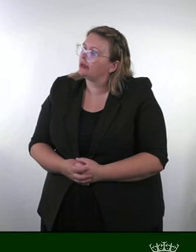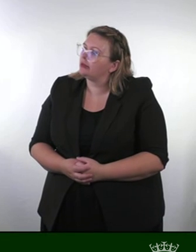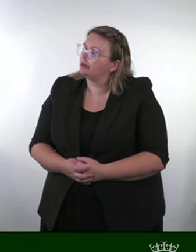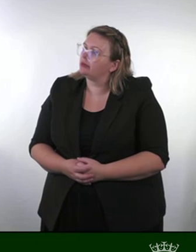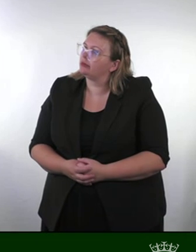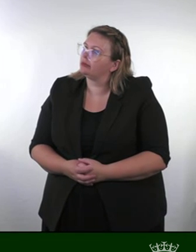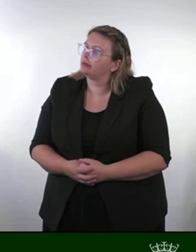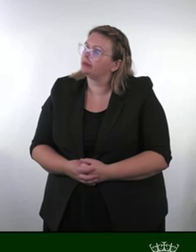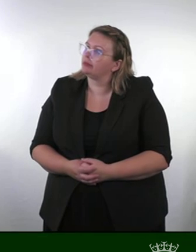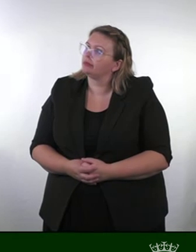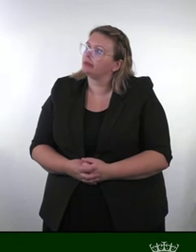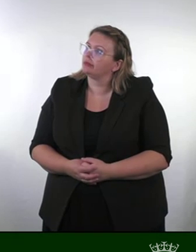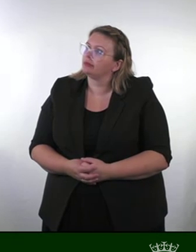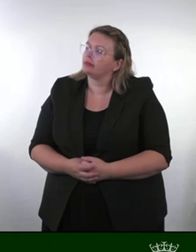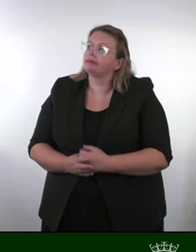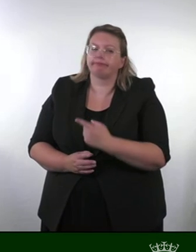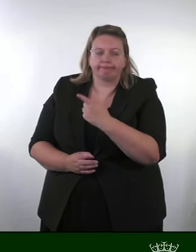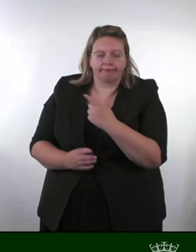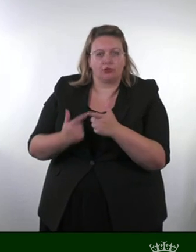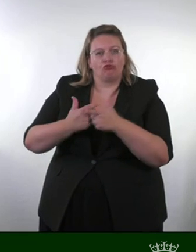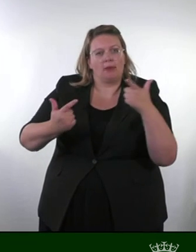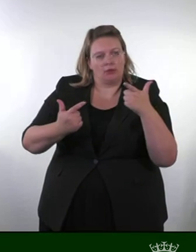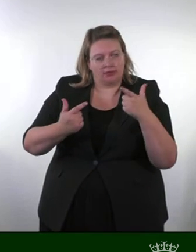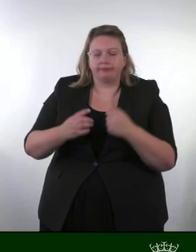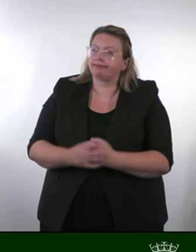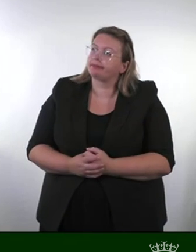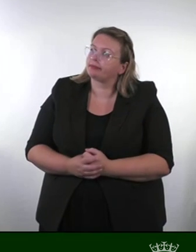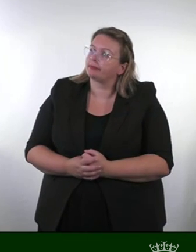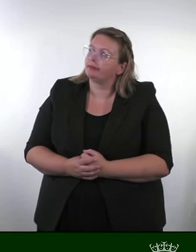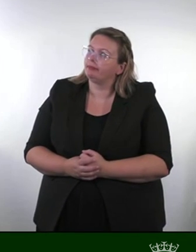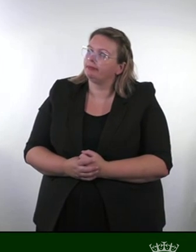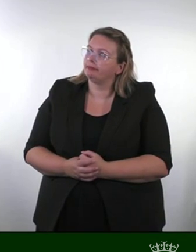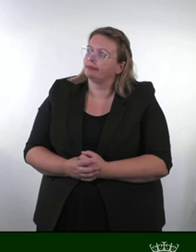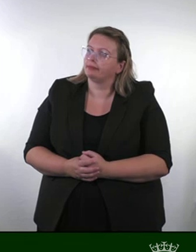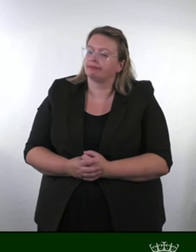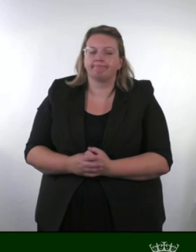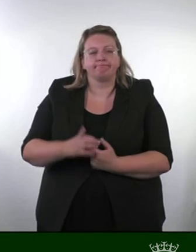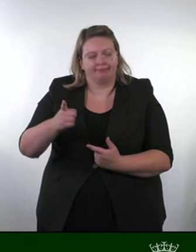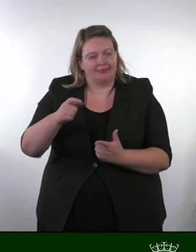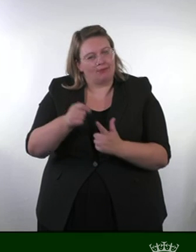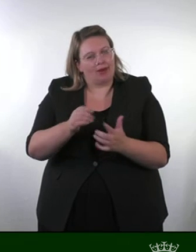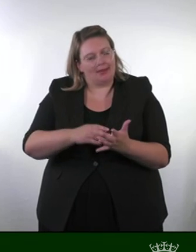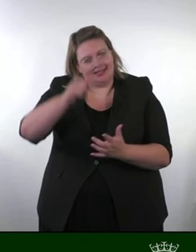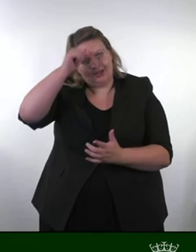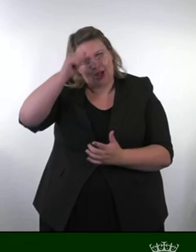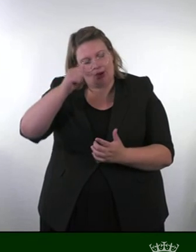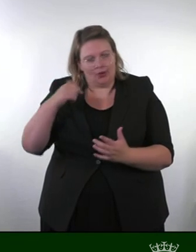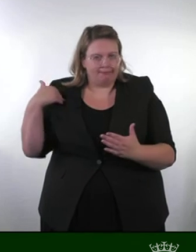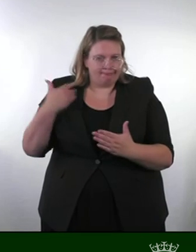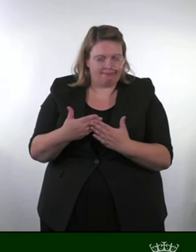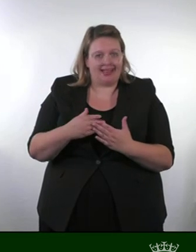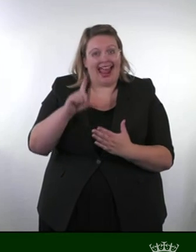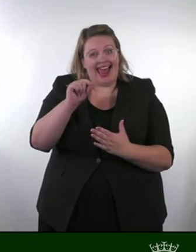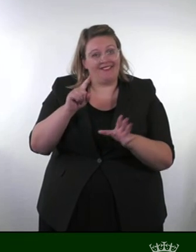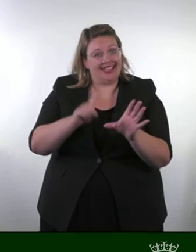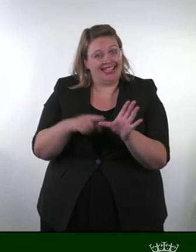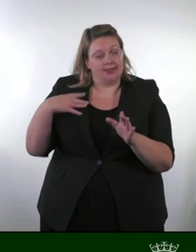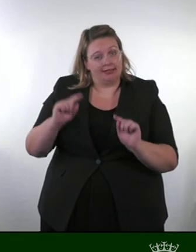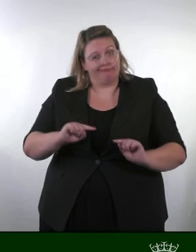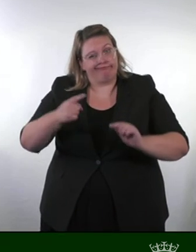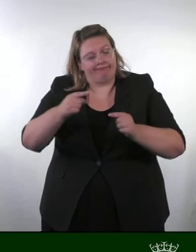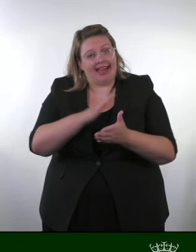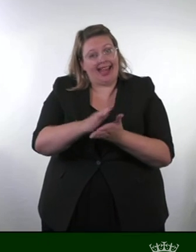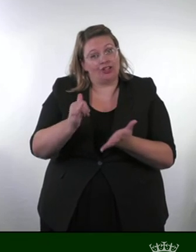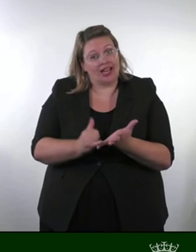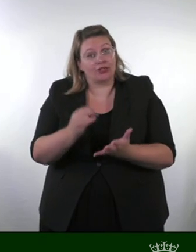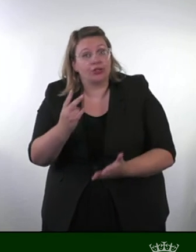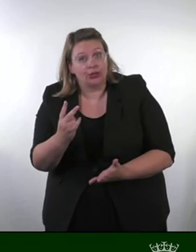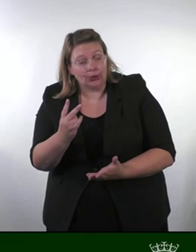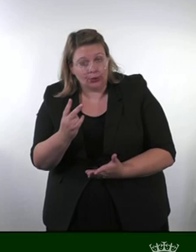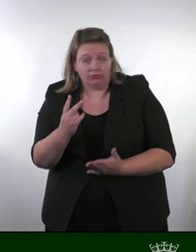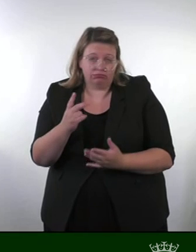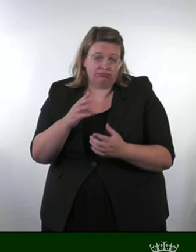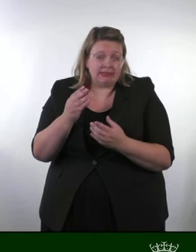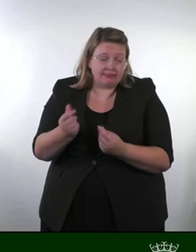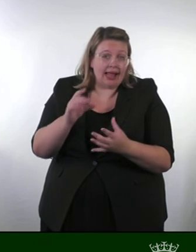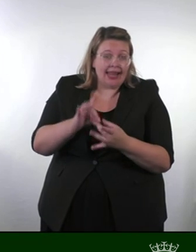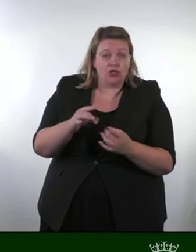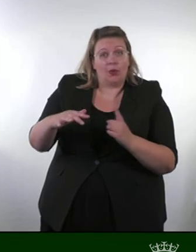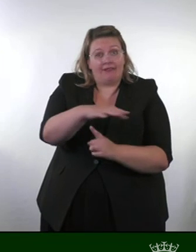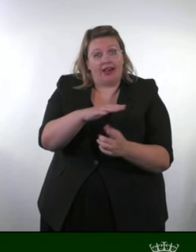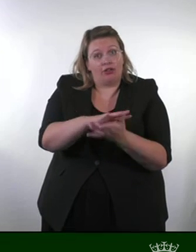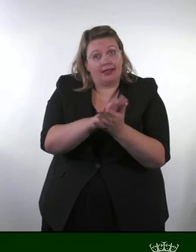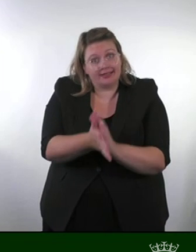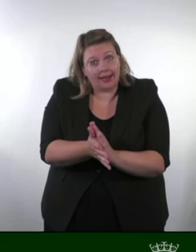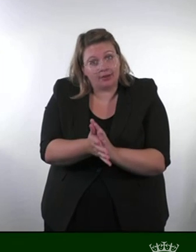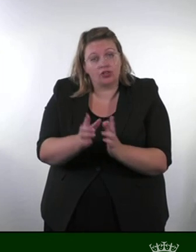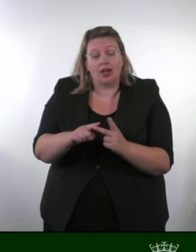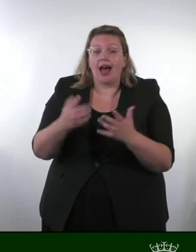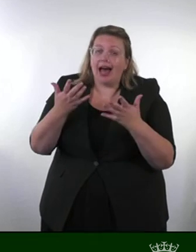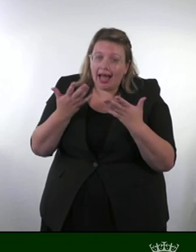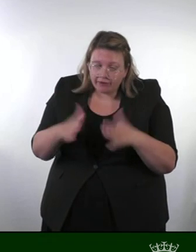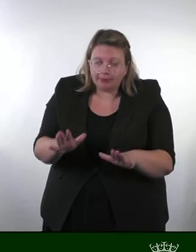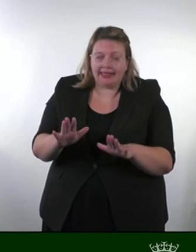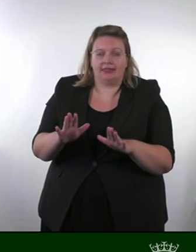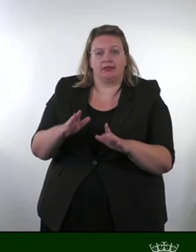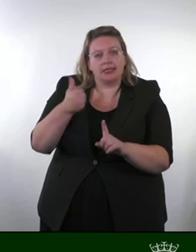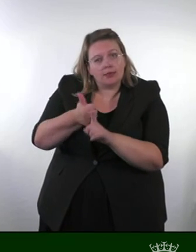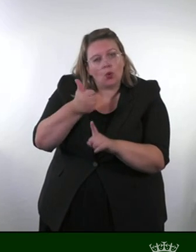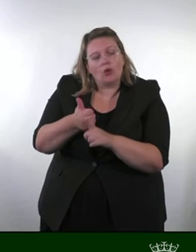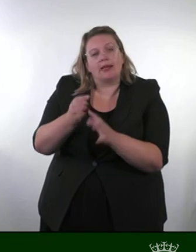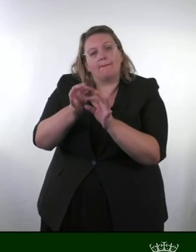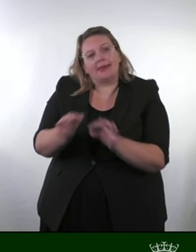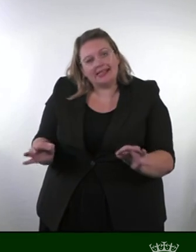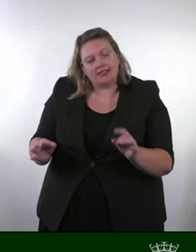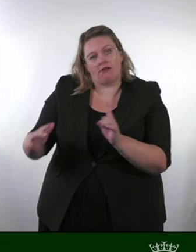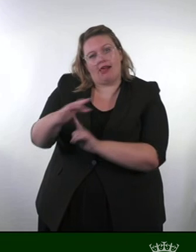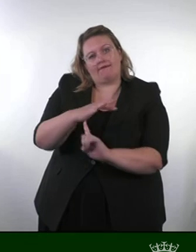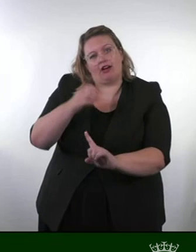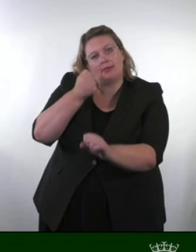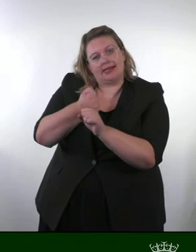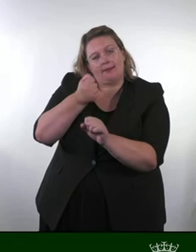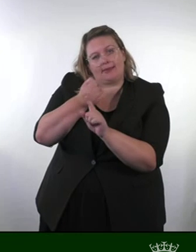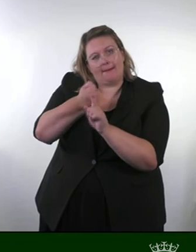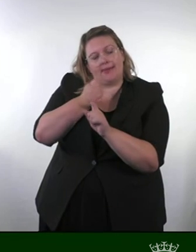The Prime Minister knows very well that I have an 11-year track record of opposing HS2, not least because of the environmental damage it is causing, and that I have expressed my support for peaceful environmental campaigns against this costly project.